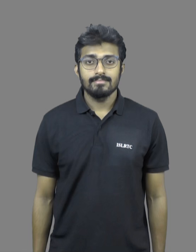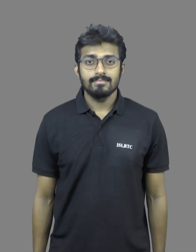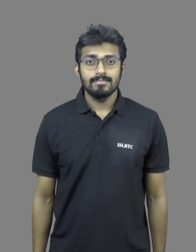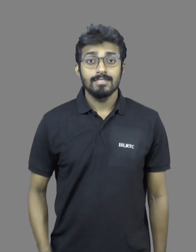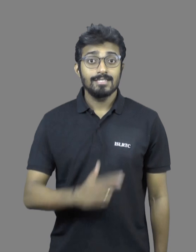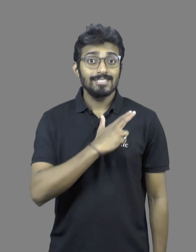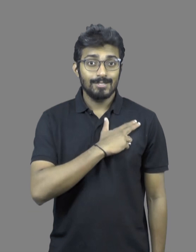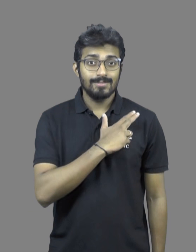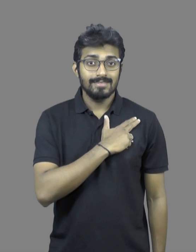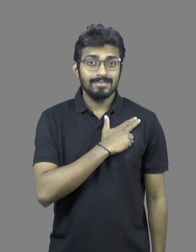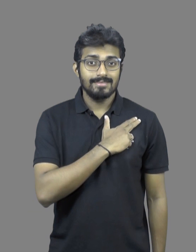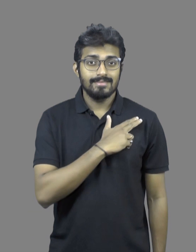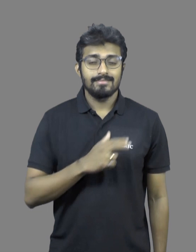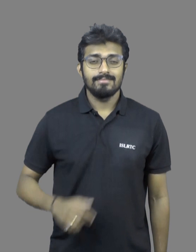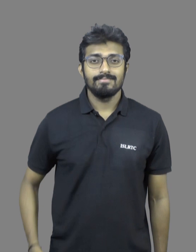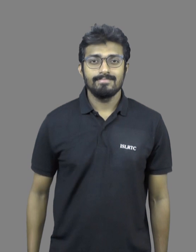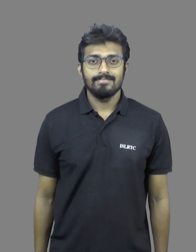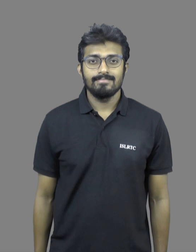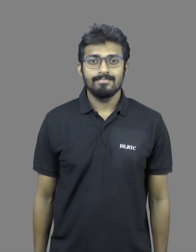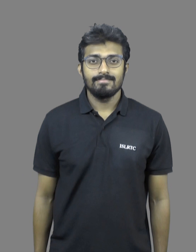Shah Rukh Khan